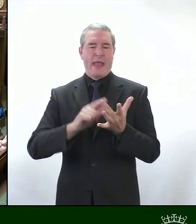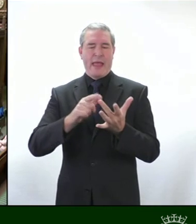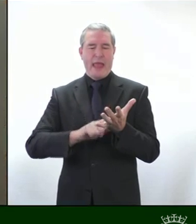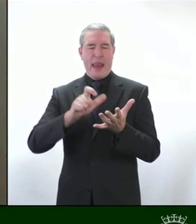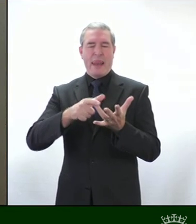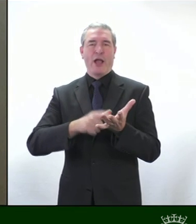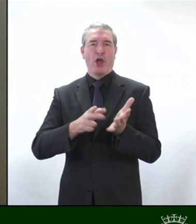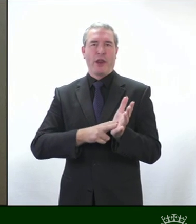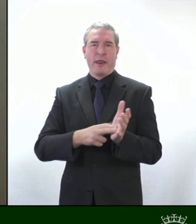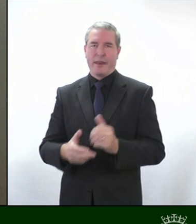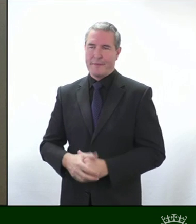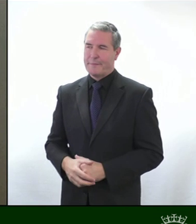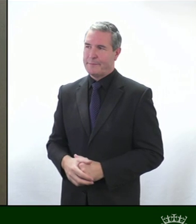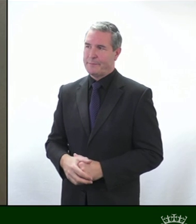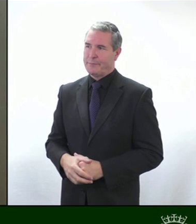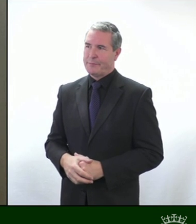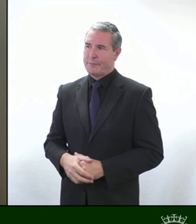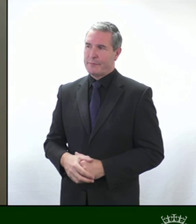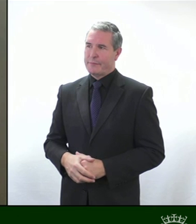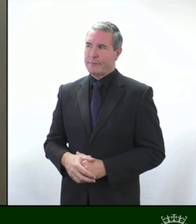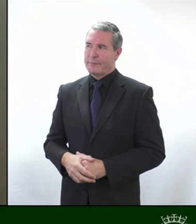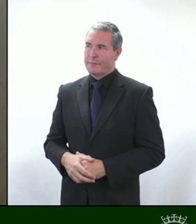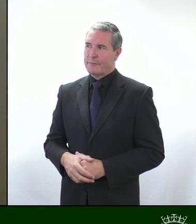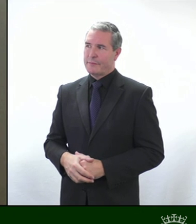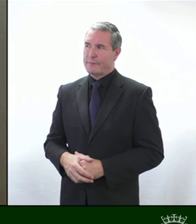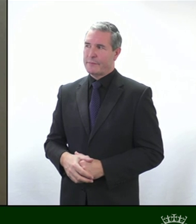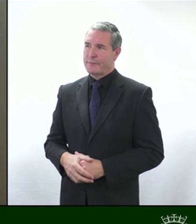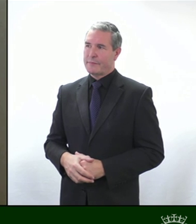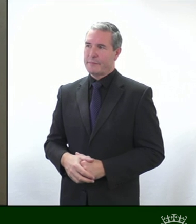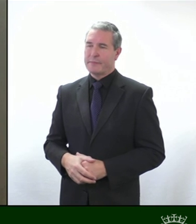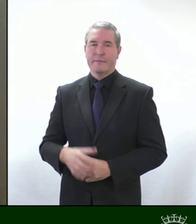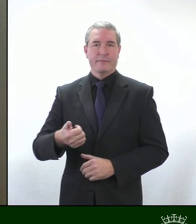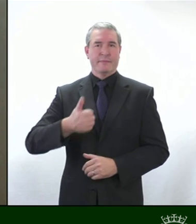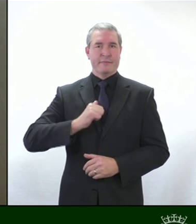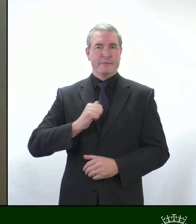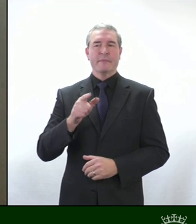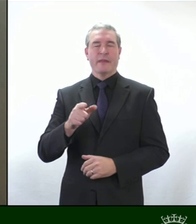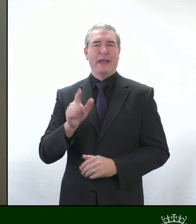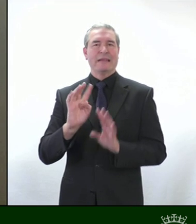I would like to thank my right hon.